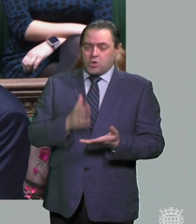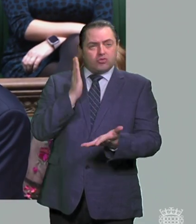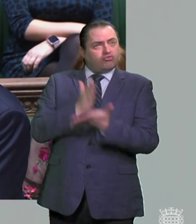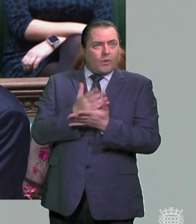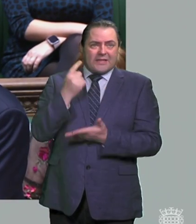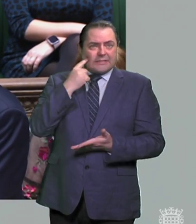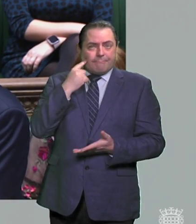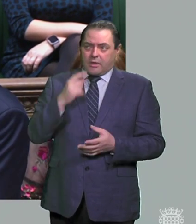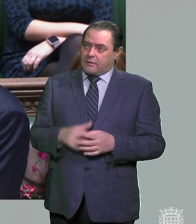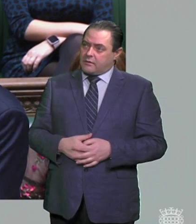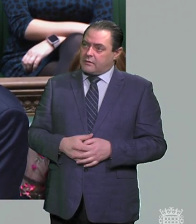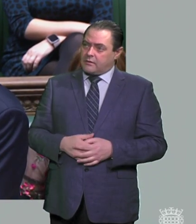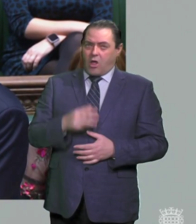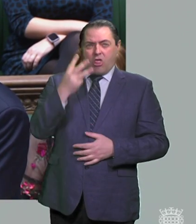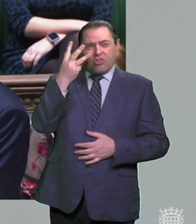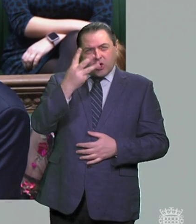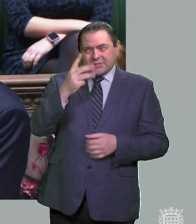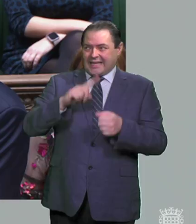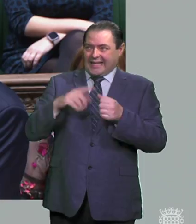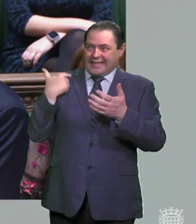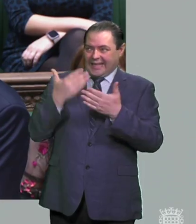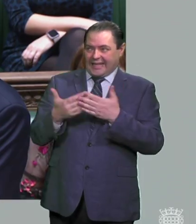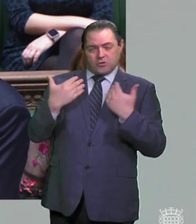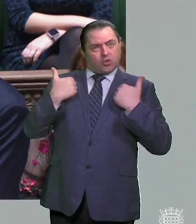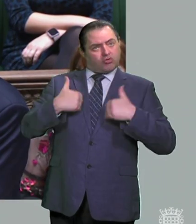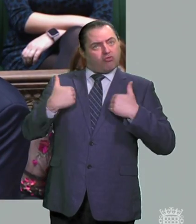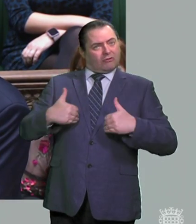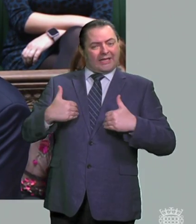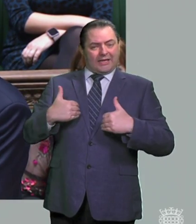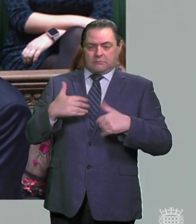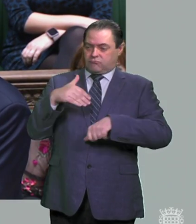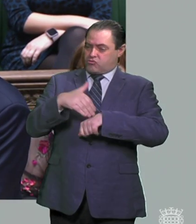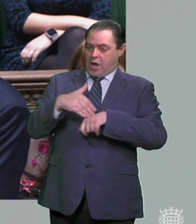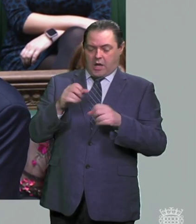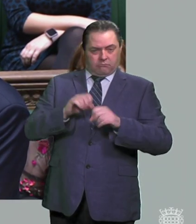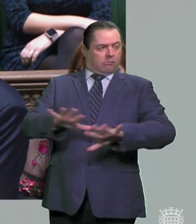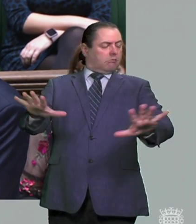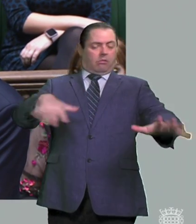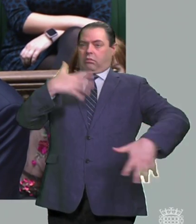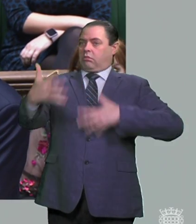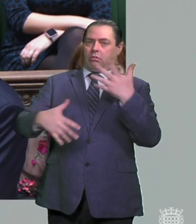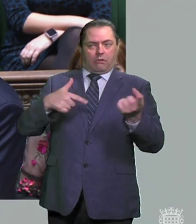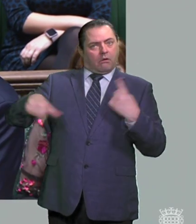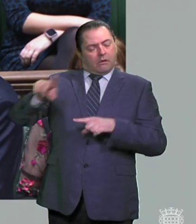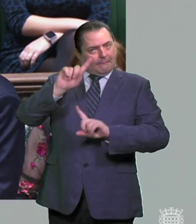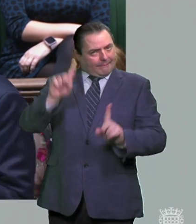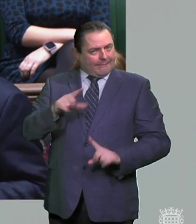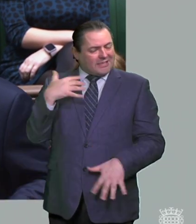The truth is simple: after 13 years of Tory Government, crime is out of control and people are paying the price.